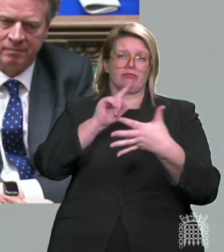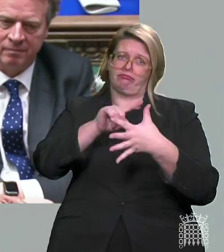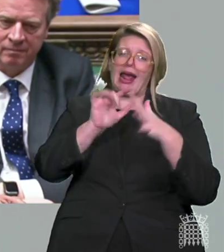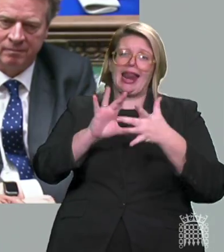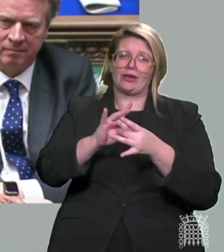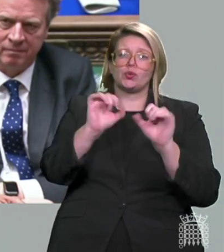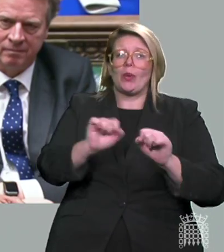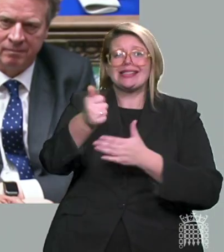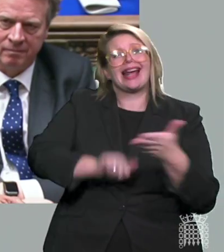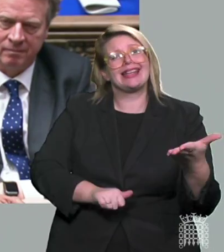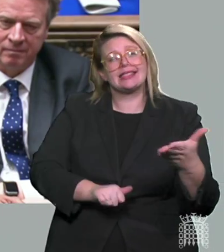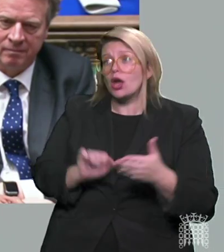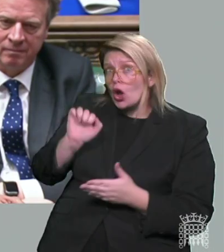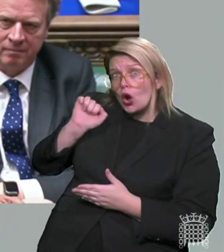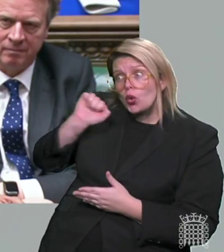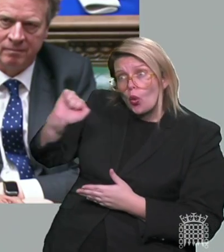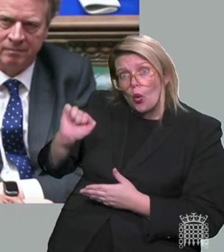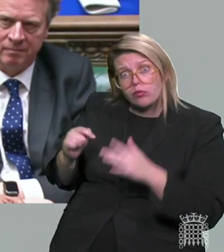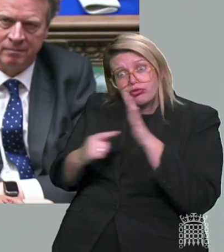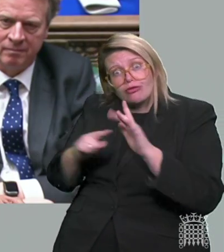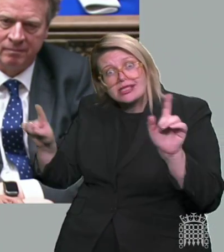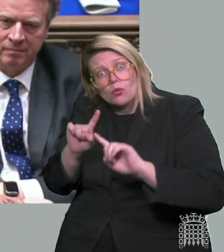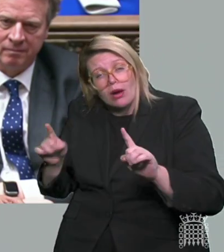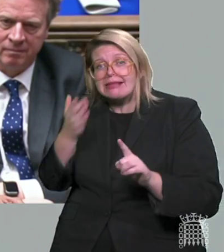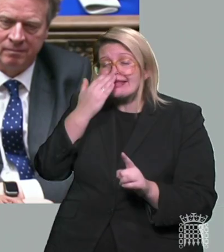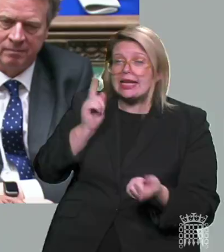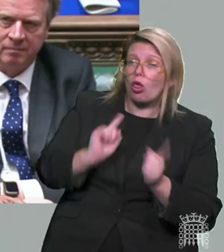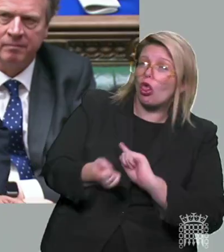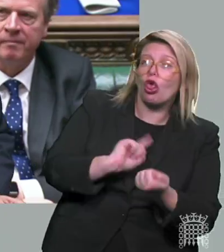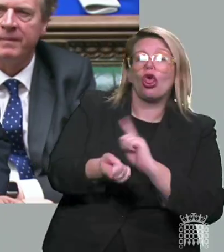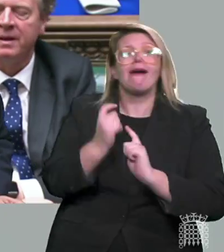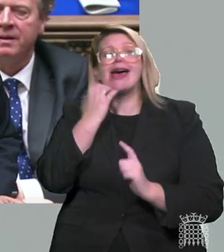What are the right honourable and learned Gentleman’s? They seem to change every single week.